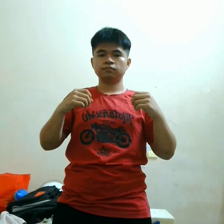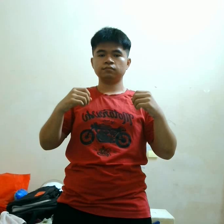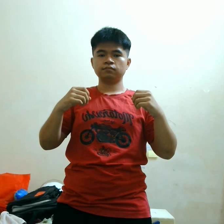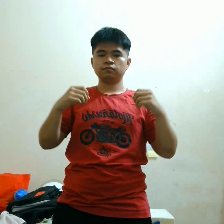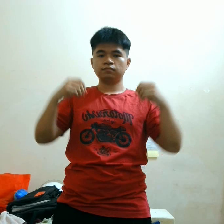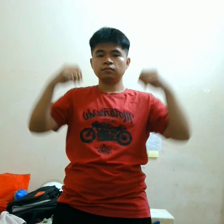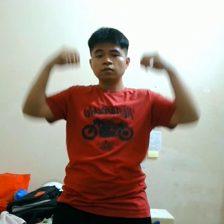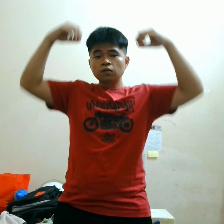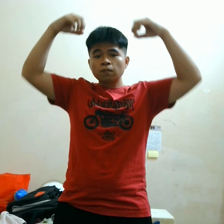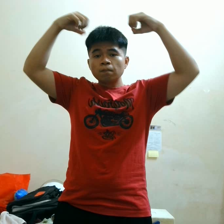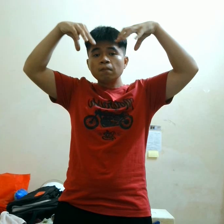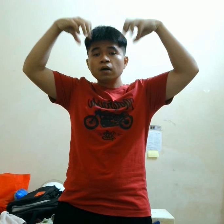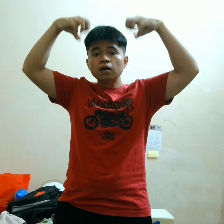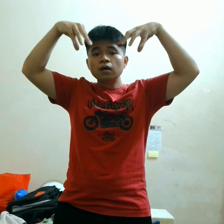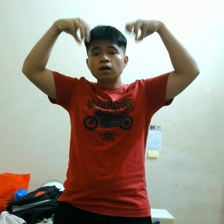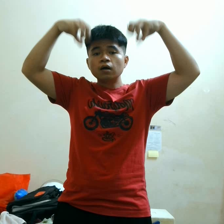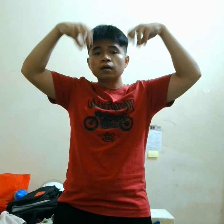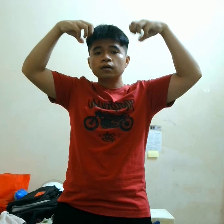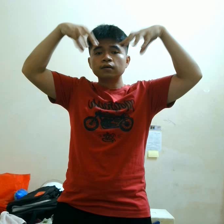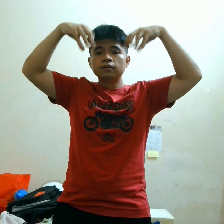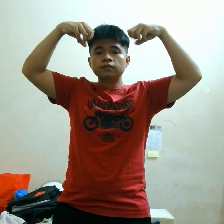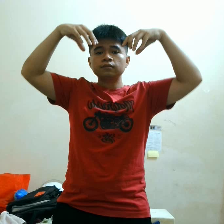mua